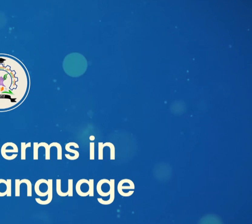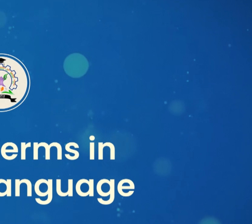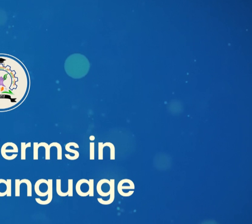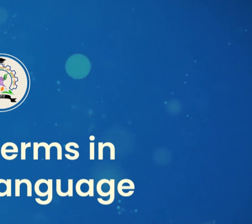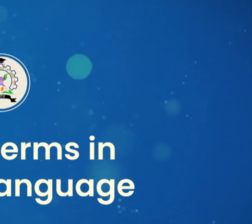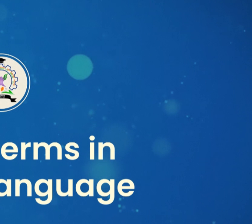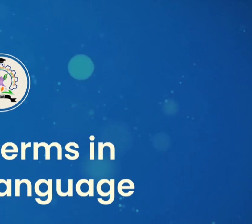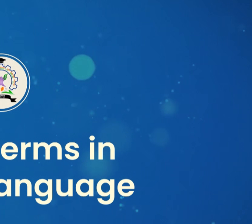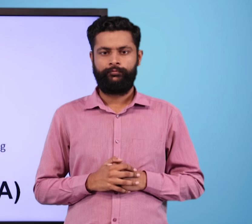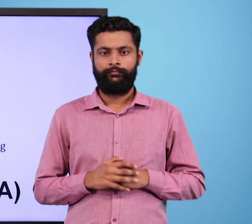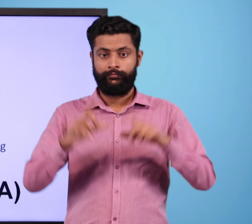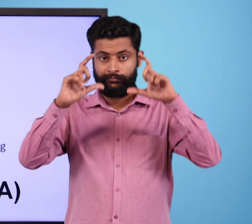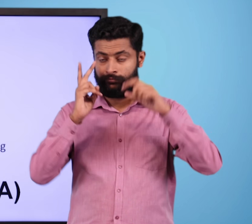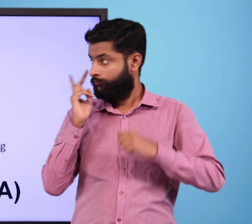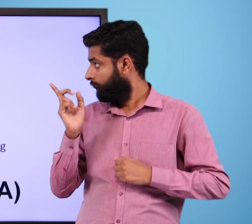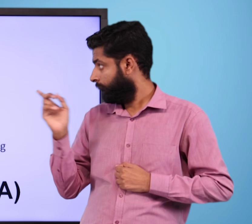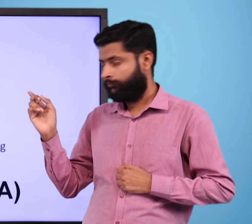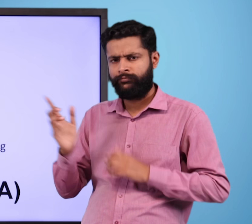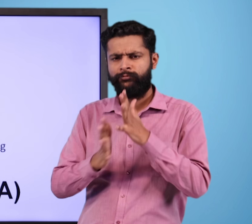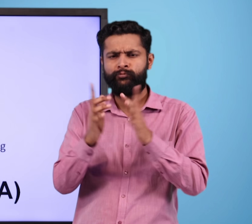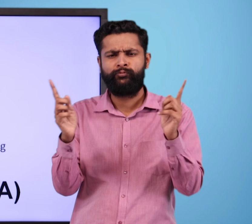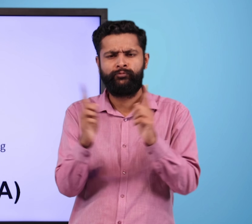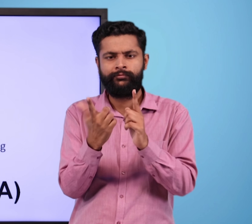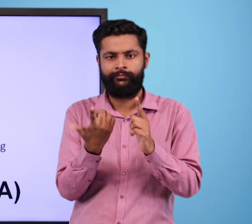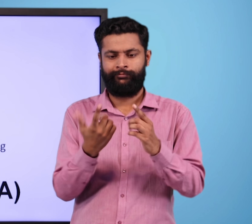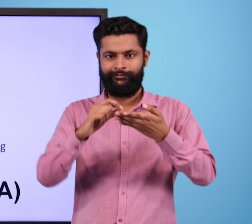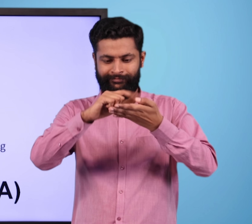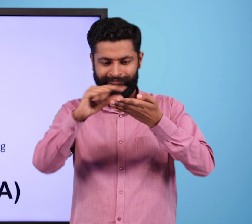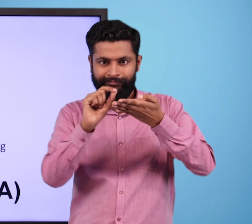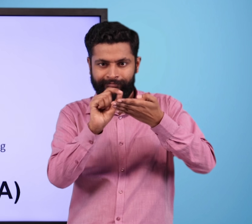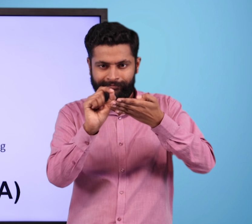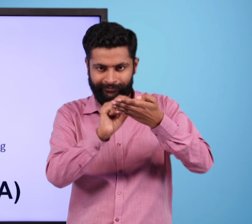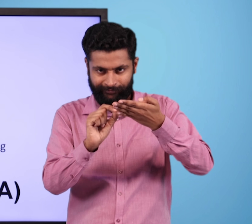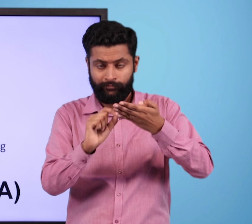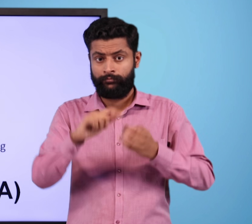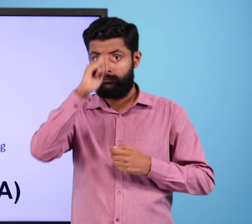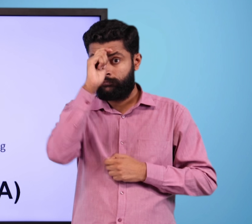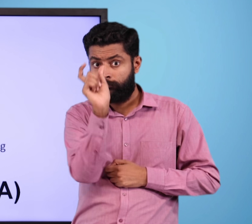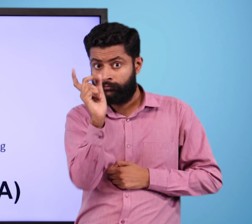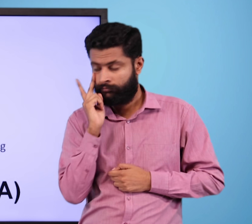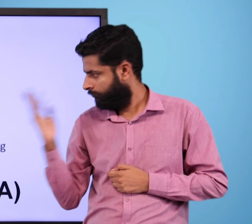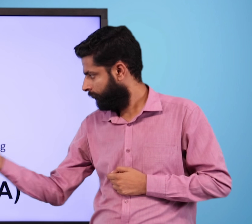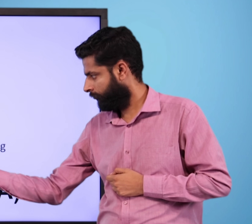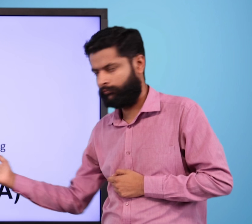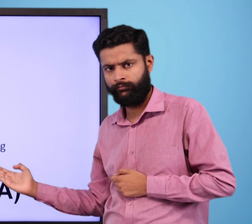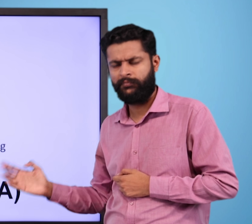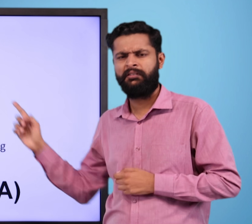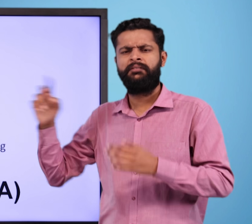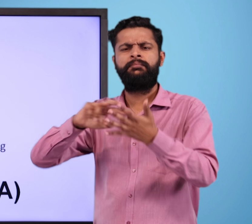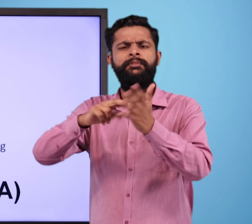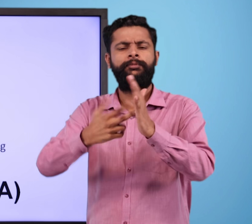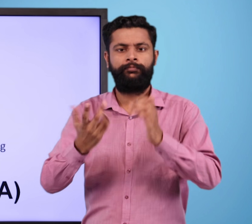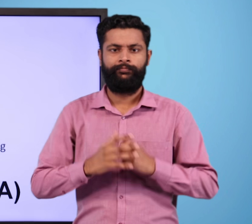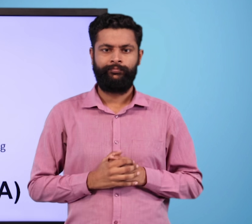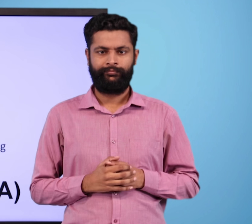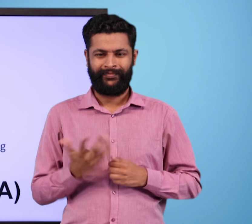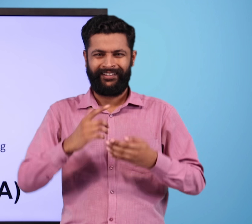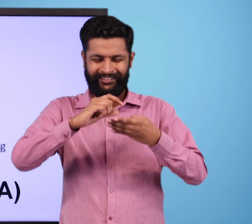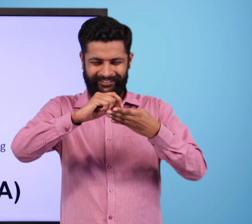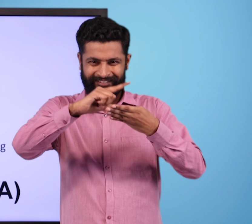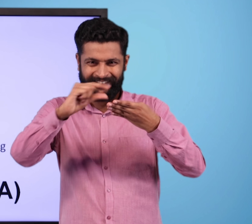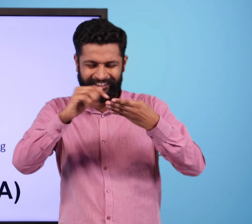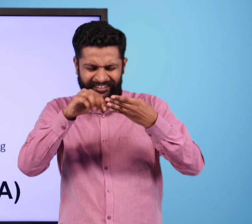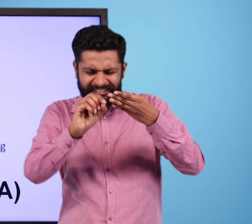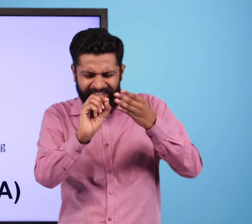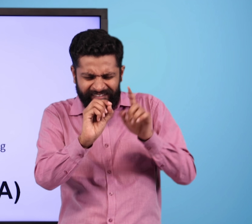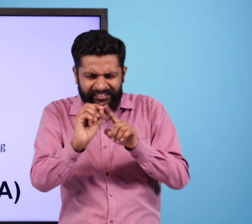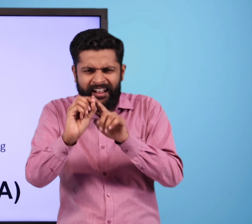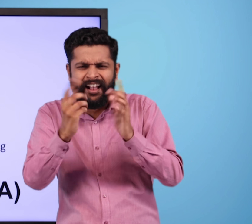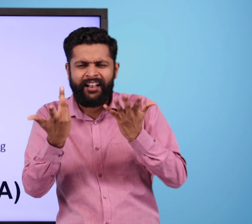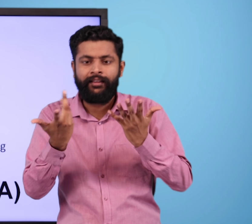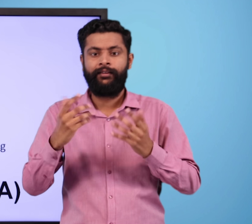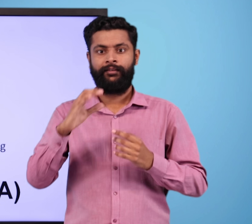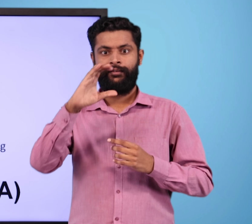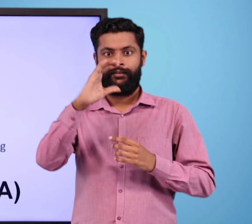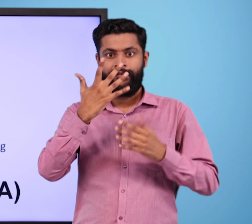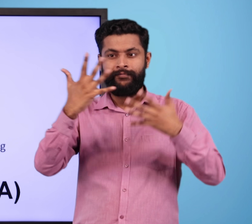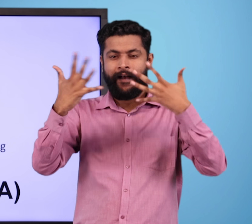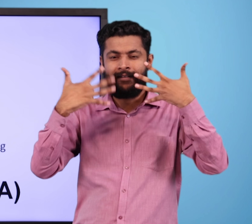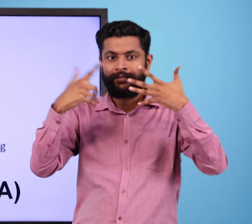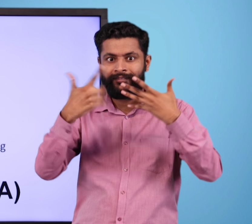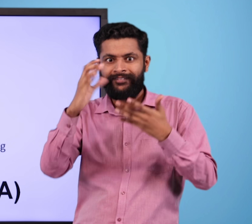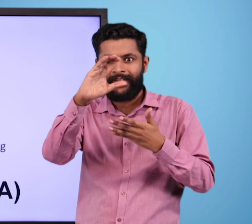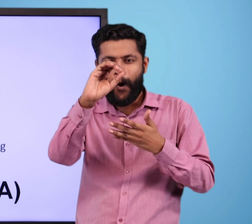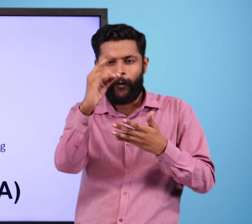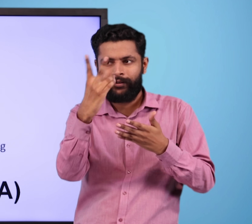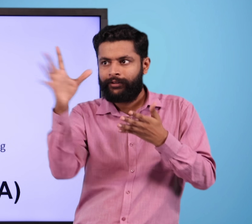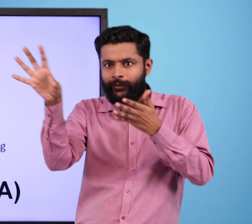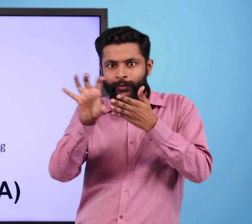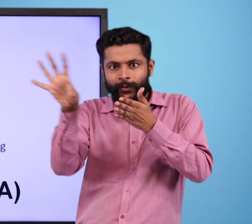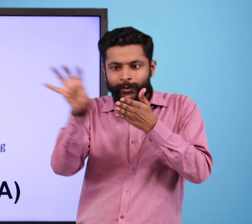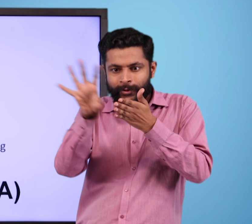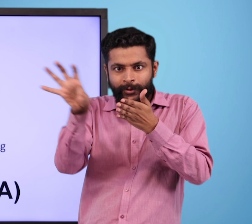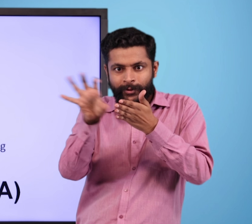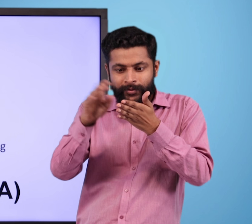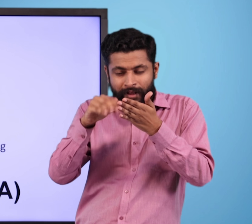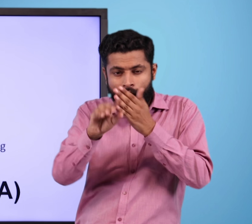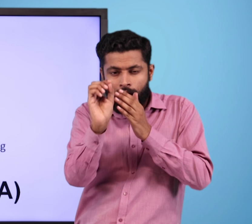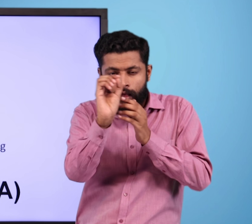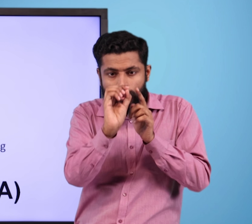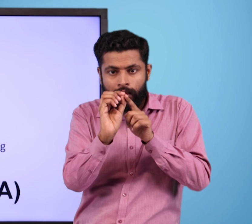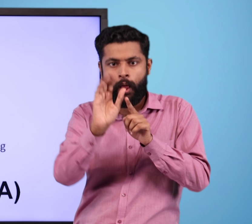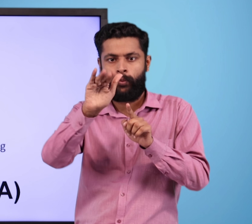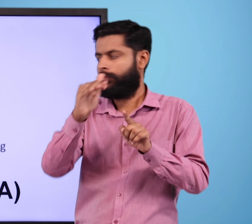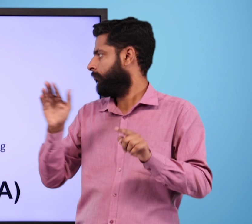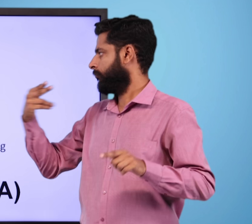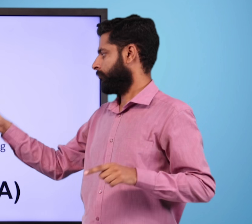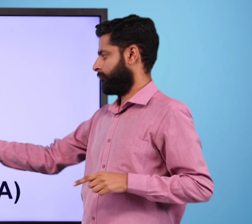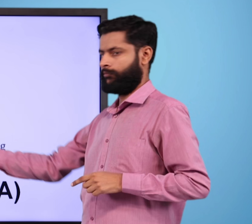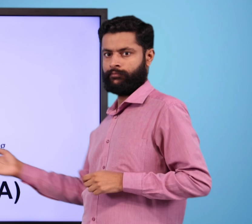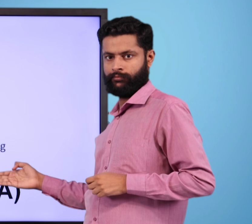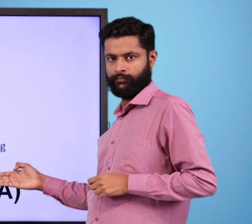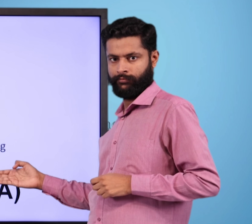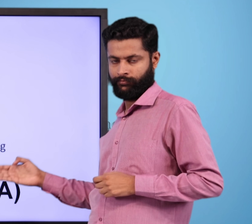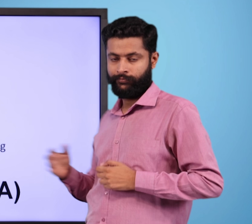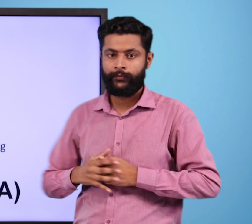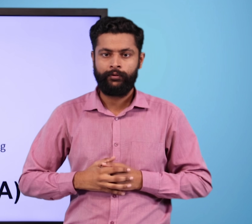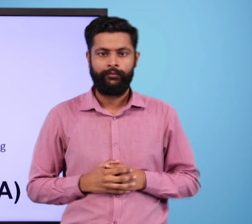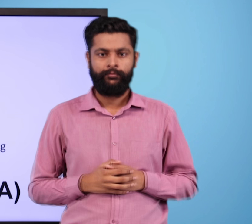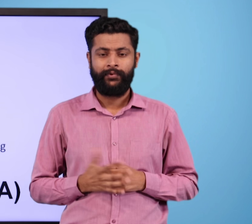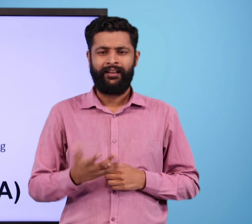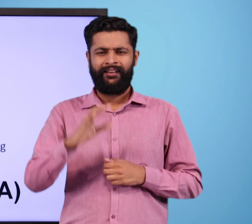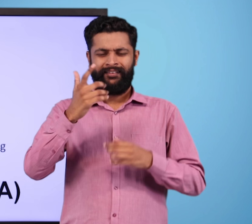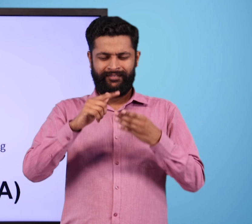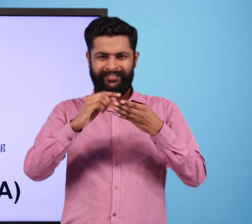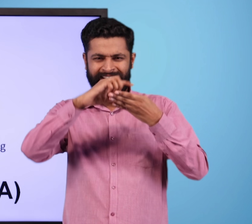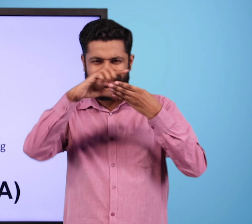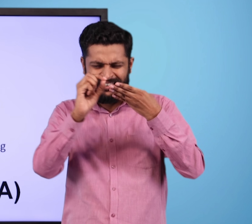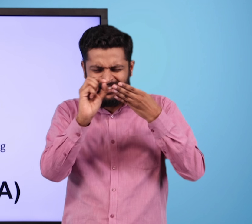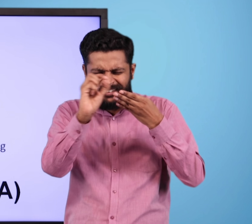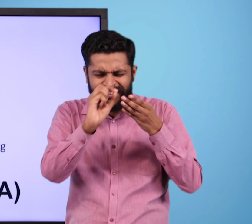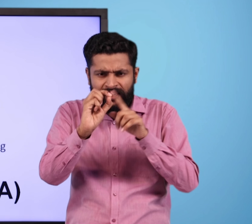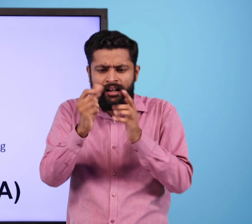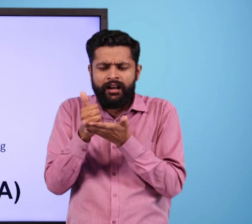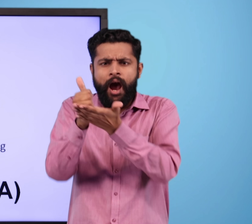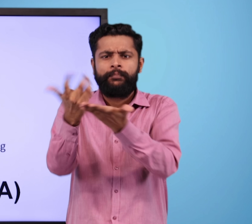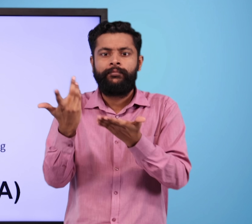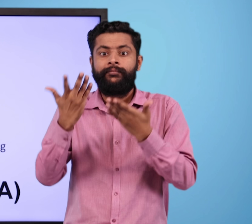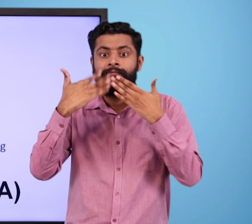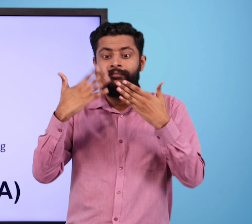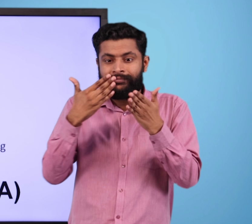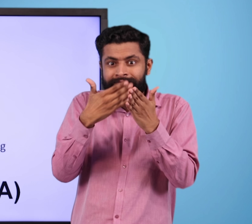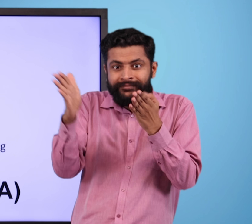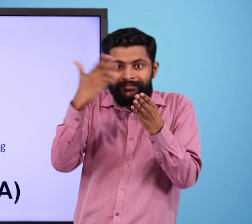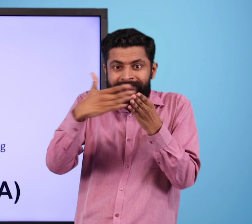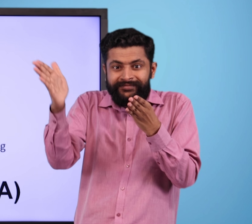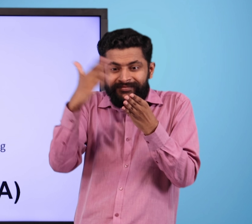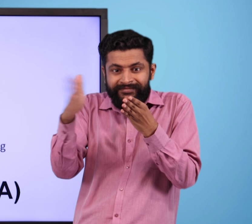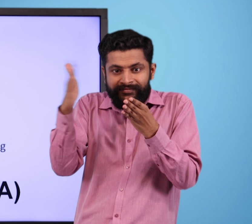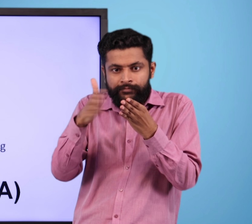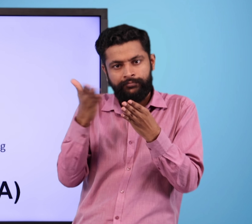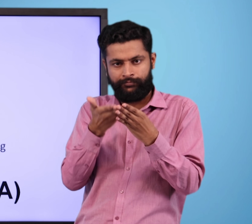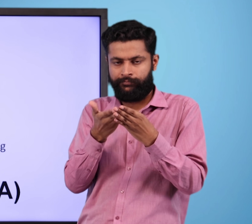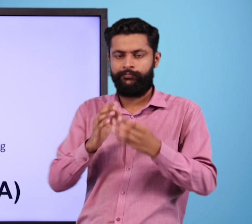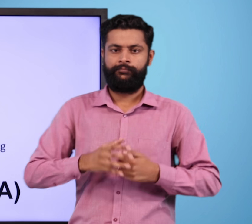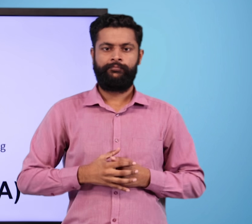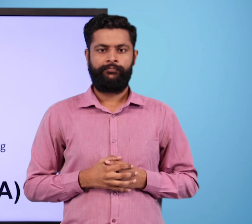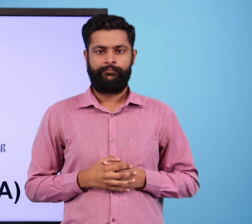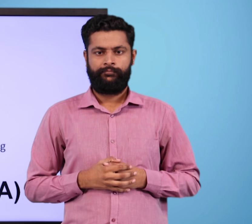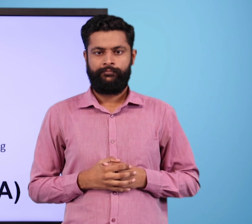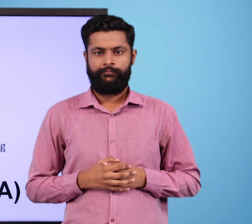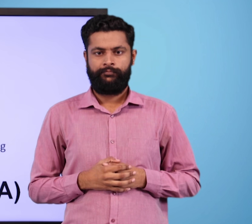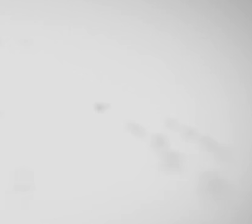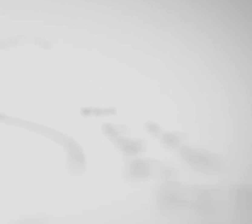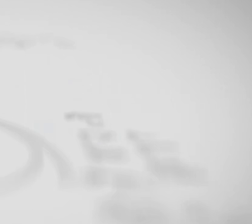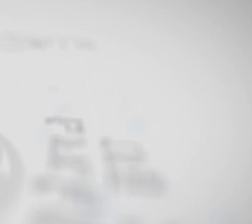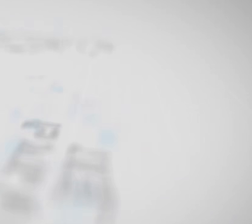This is the sign for stomata. Carbon dioxide from air is taken in through tiny pores present... on the surface of leaves. Such pores are called stomata. Oxygen is also released through the stomata.